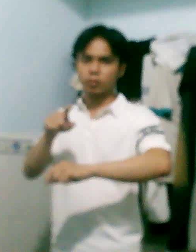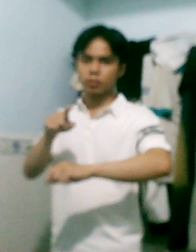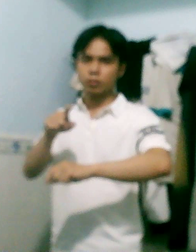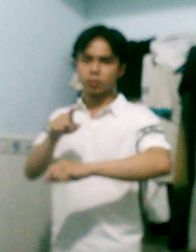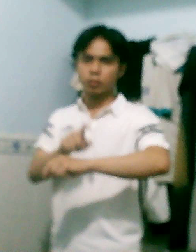gio